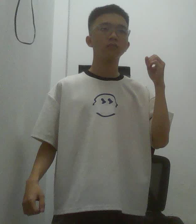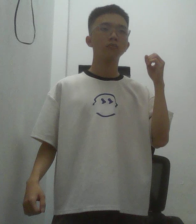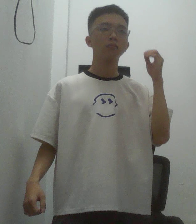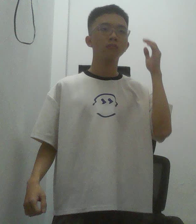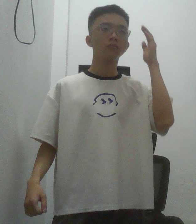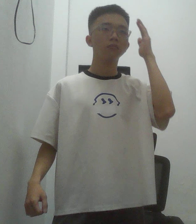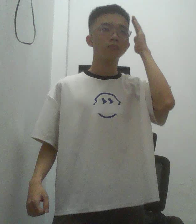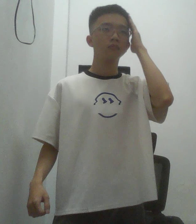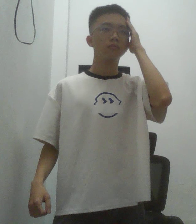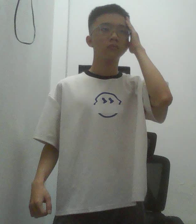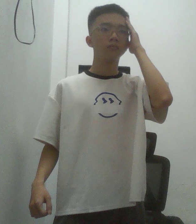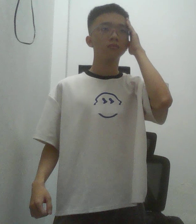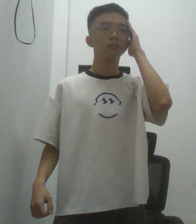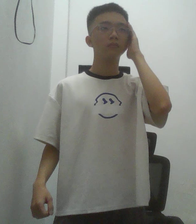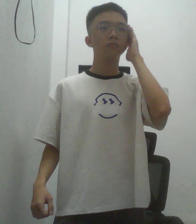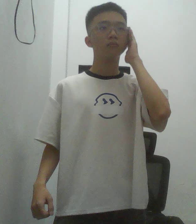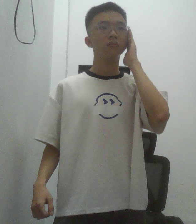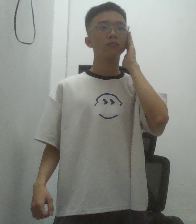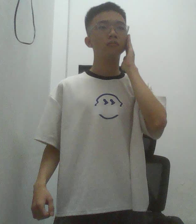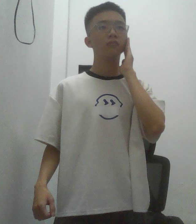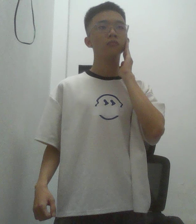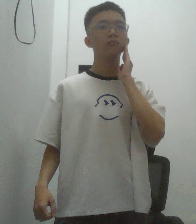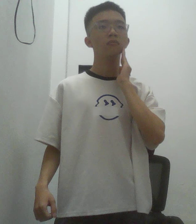dep